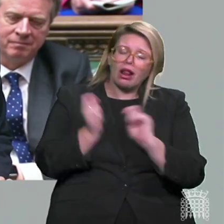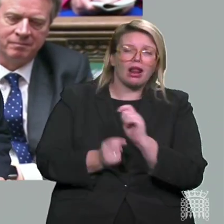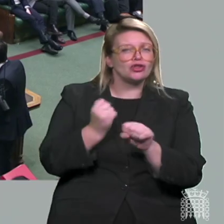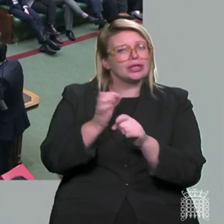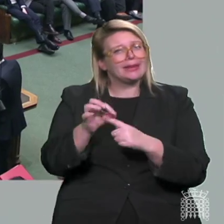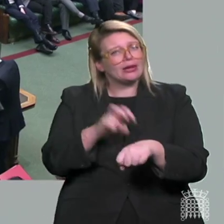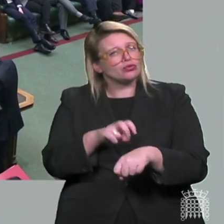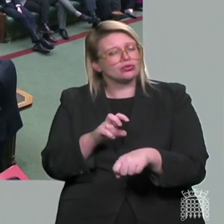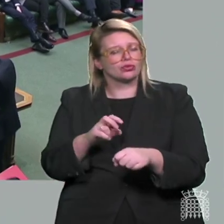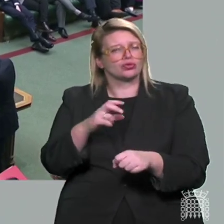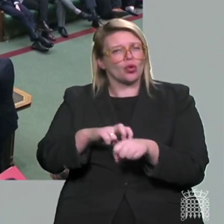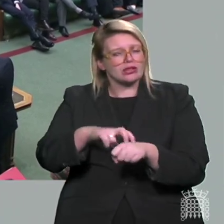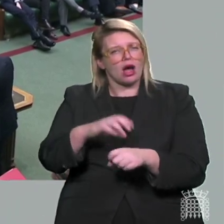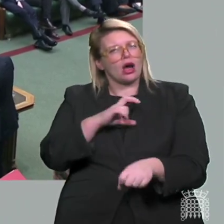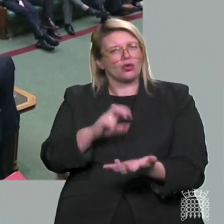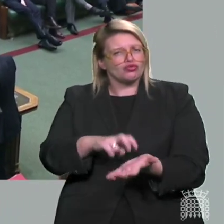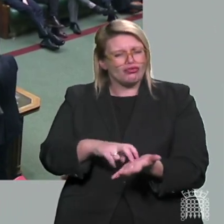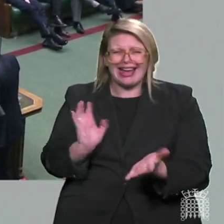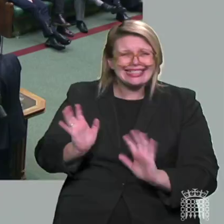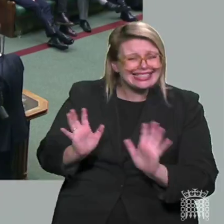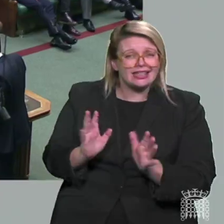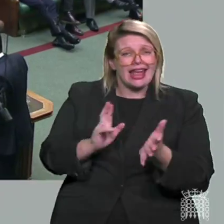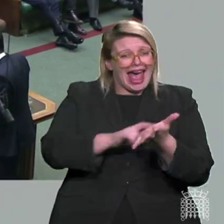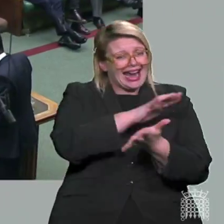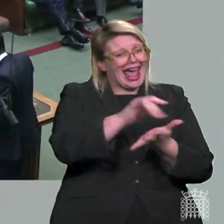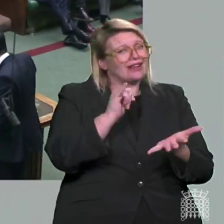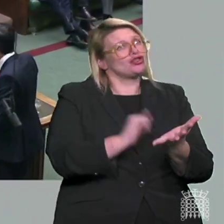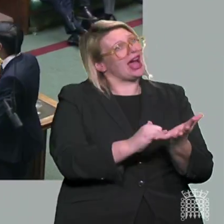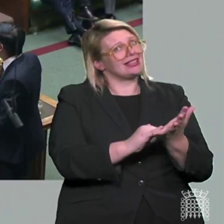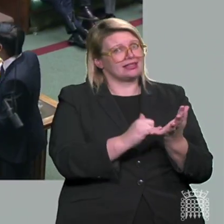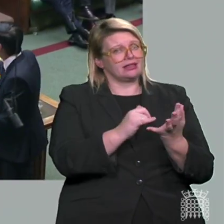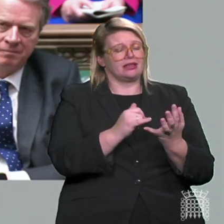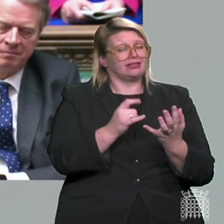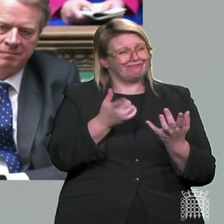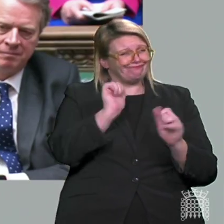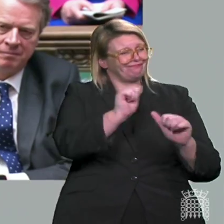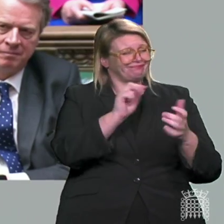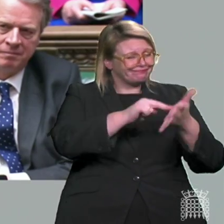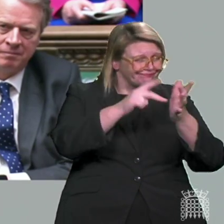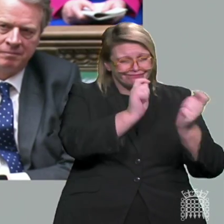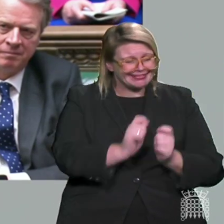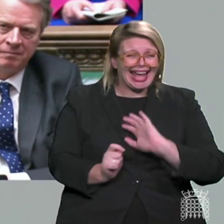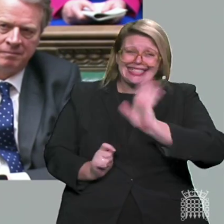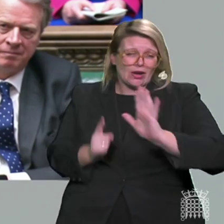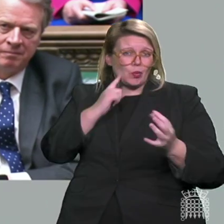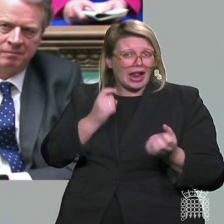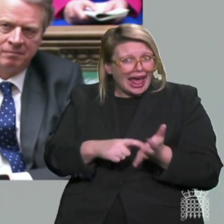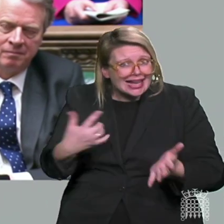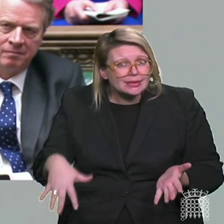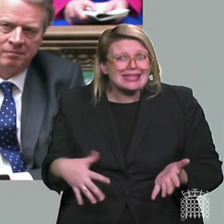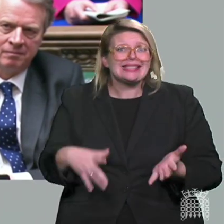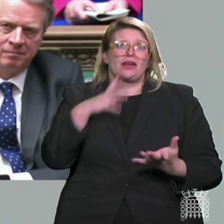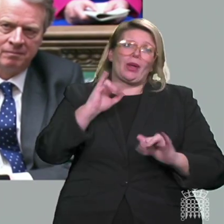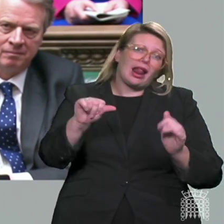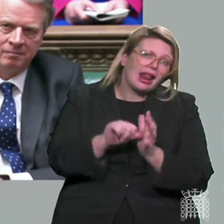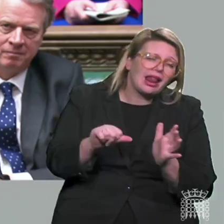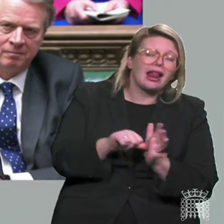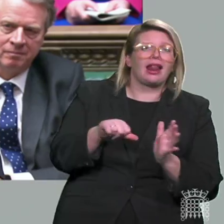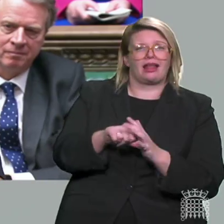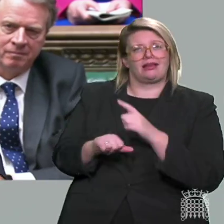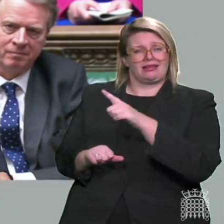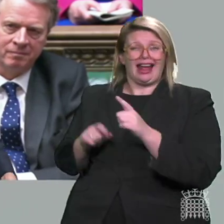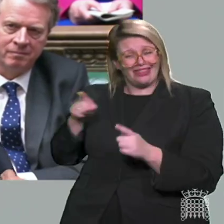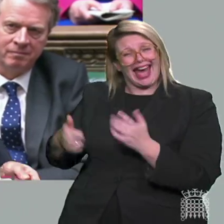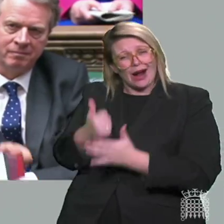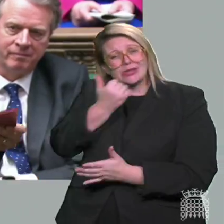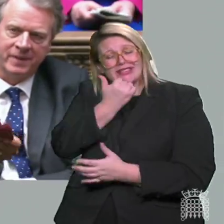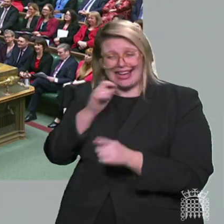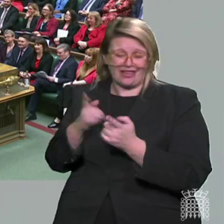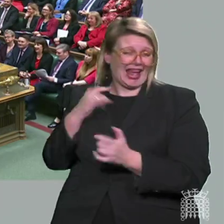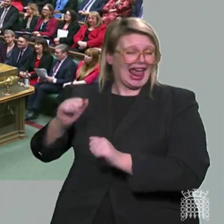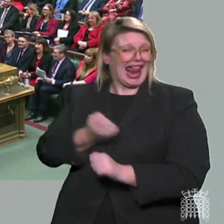Those are not my words. The CEO of the Nuffield Trust said it “will cost a fortune” and it is “out of date”—just like the Labour party.